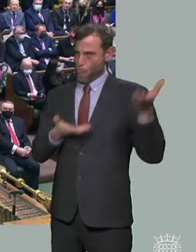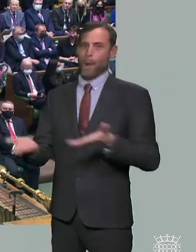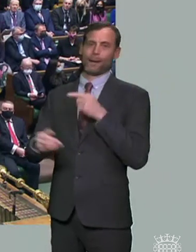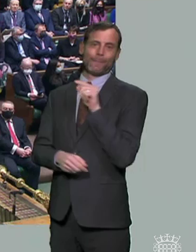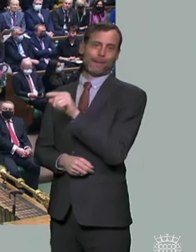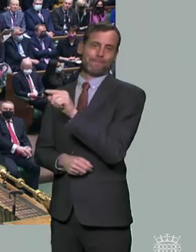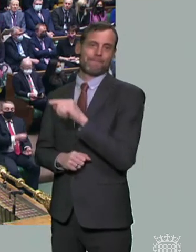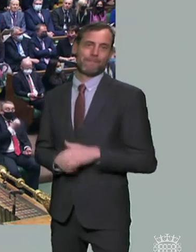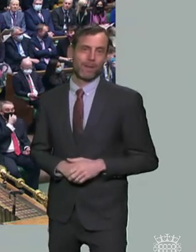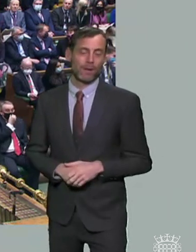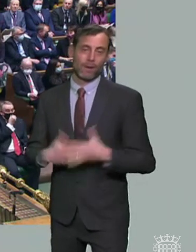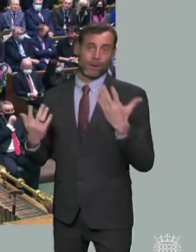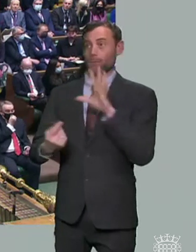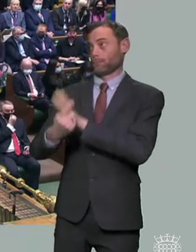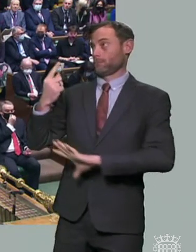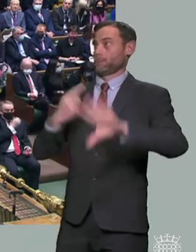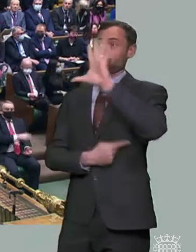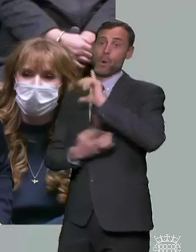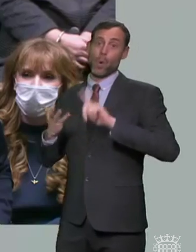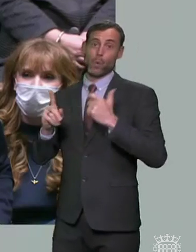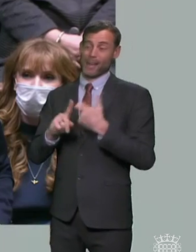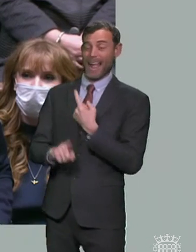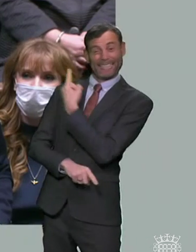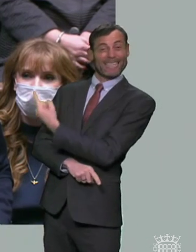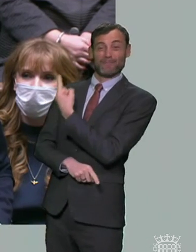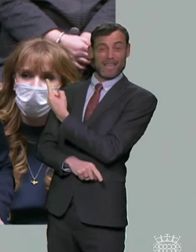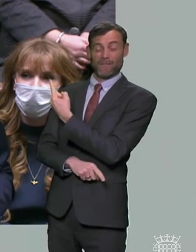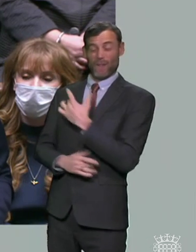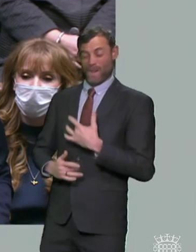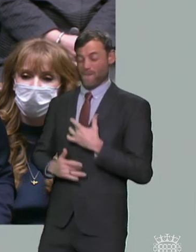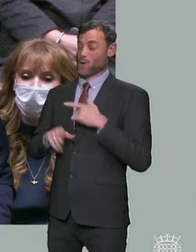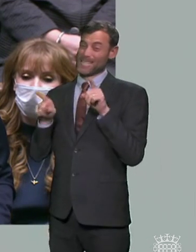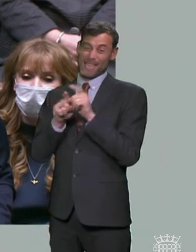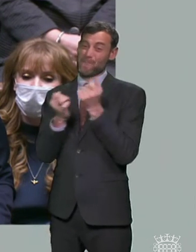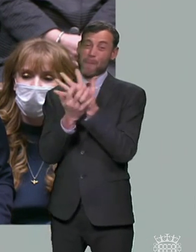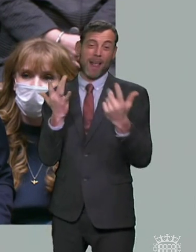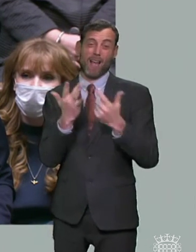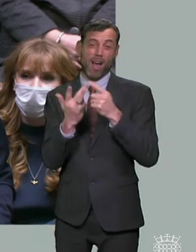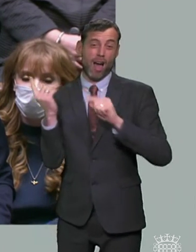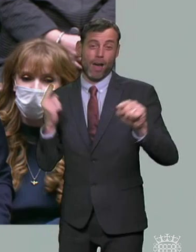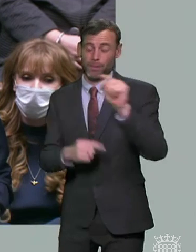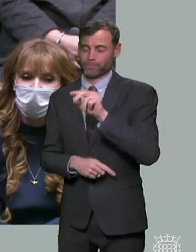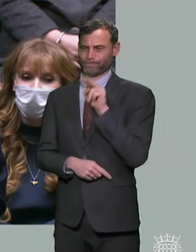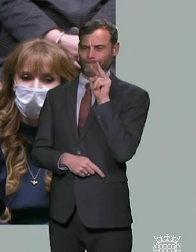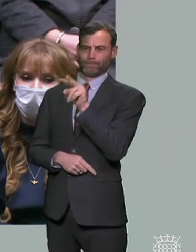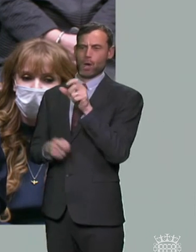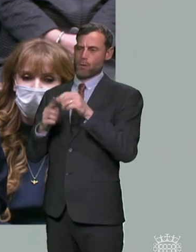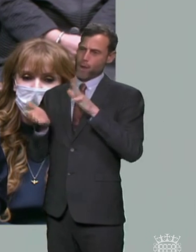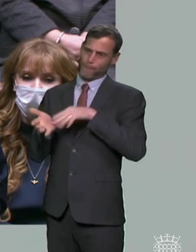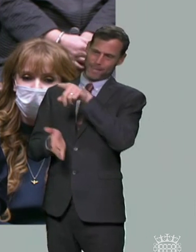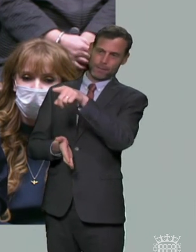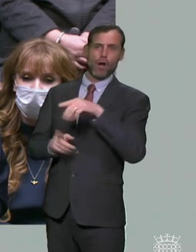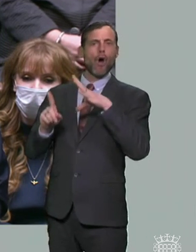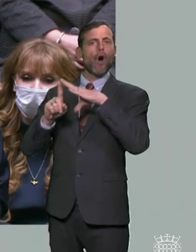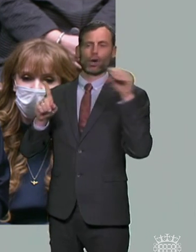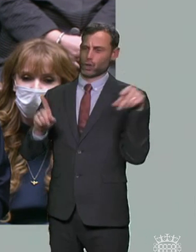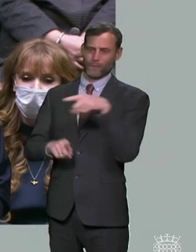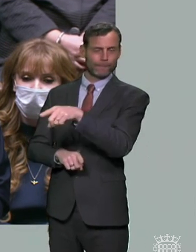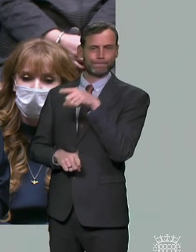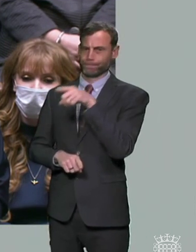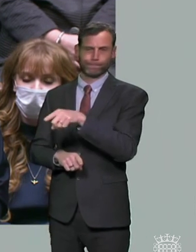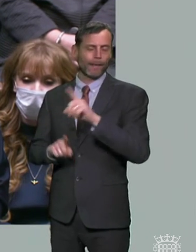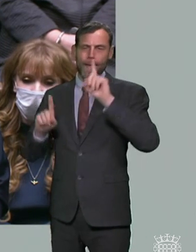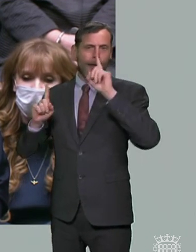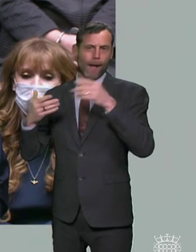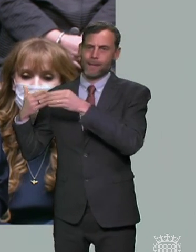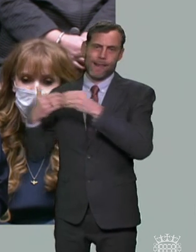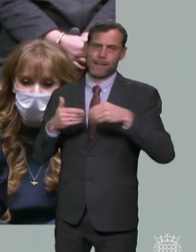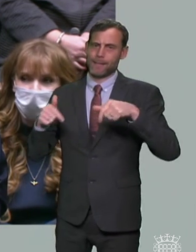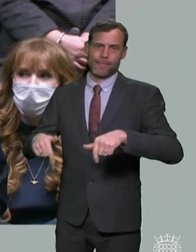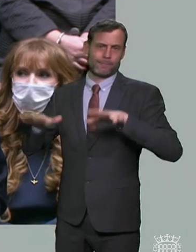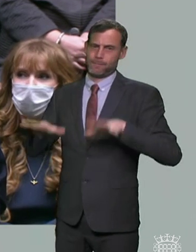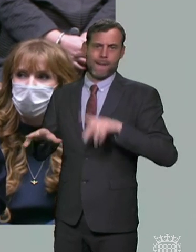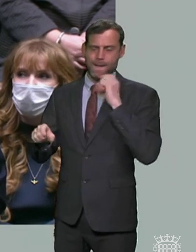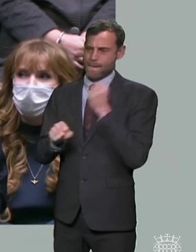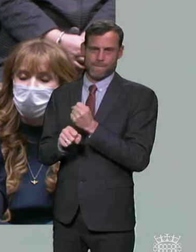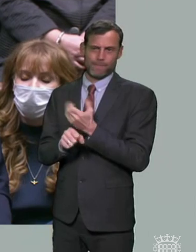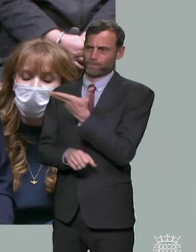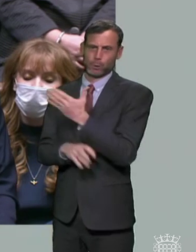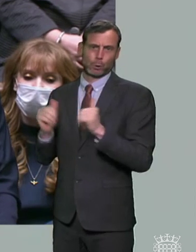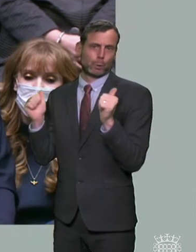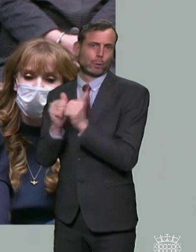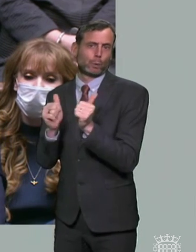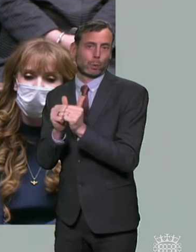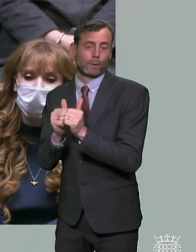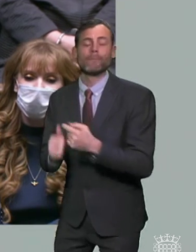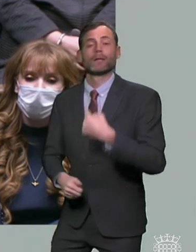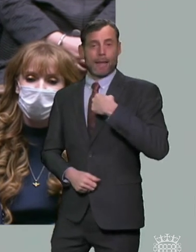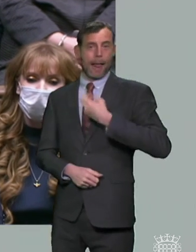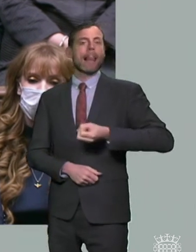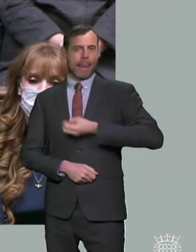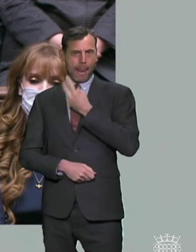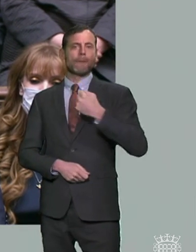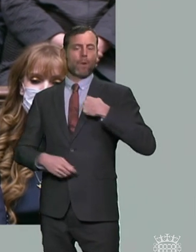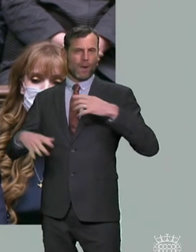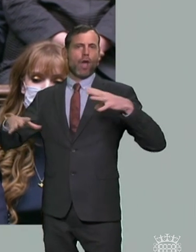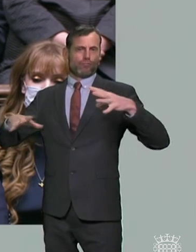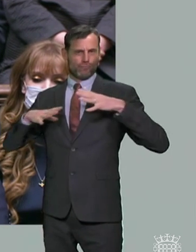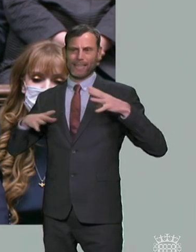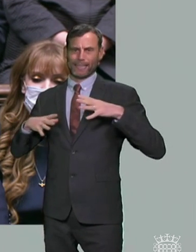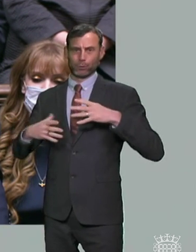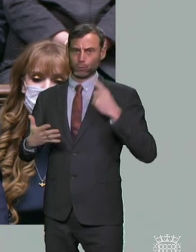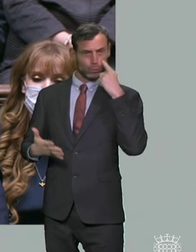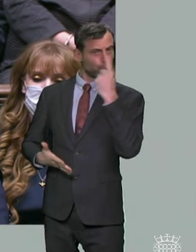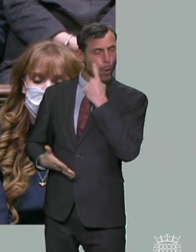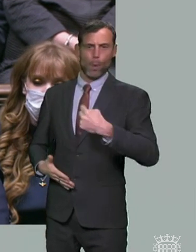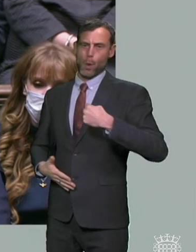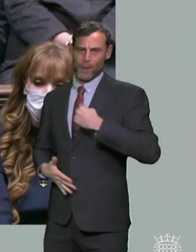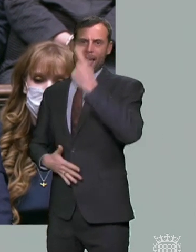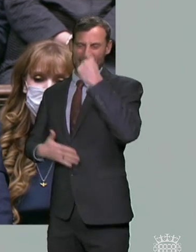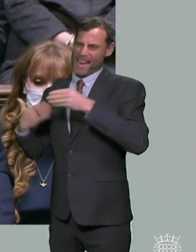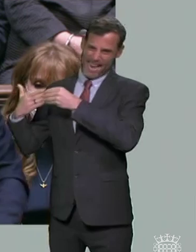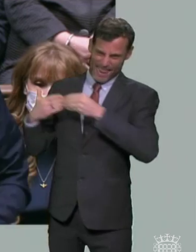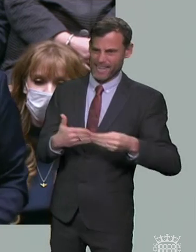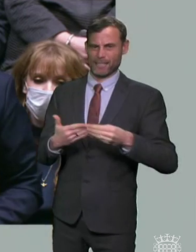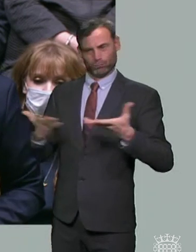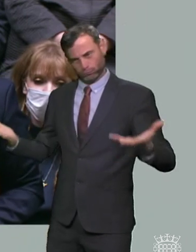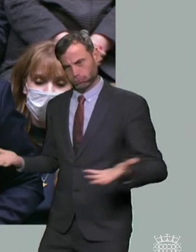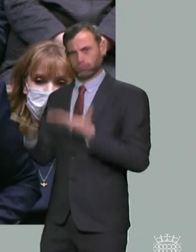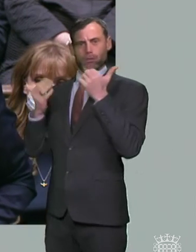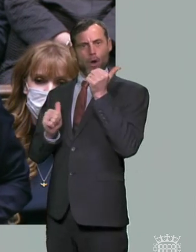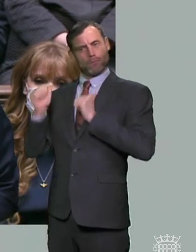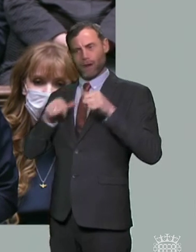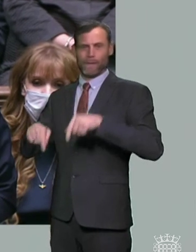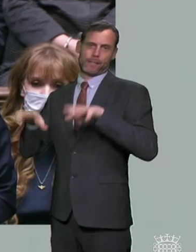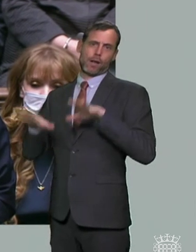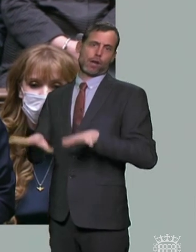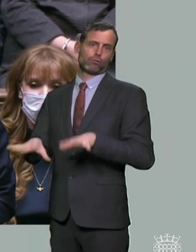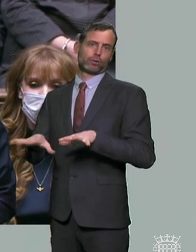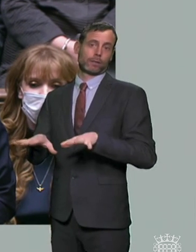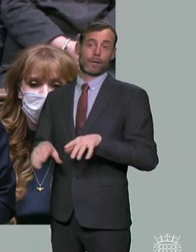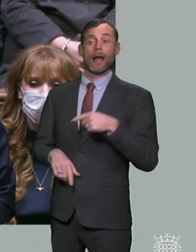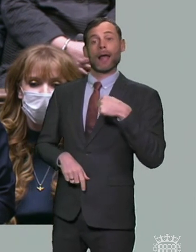Like so many people up and down the country, he has concluded that the Prime Minister and the Conservative party have shown themselves incapable of offering the leadership and Government this country deserves, whereas the Labour party stands ready to provide an alternative Government that the country can be proud of.